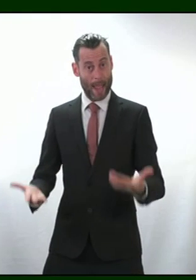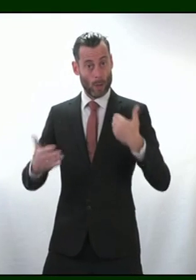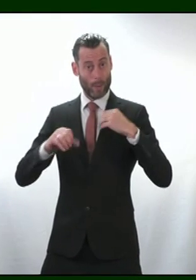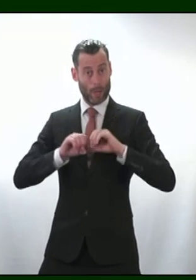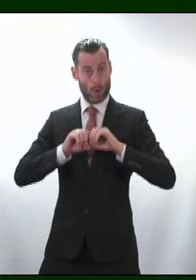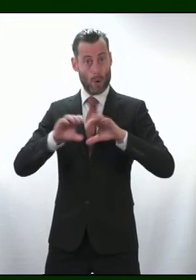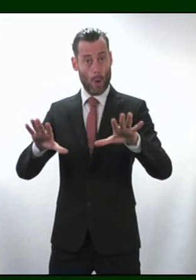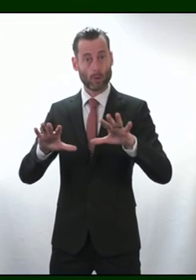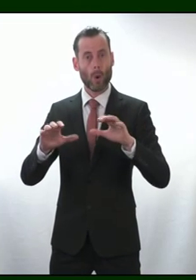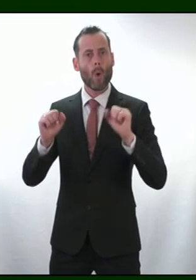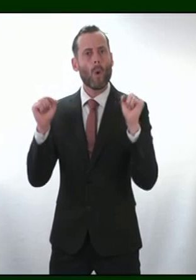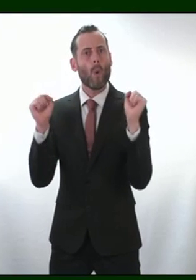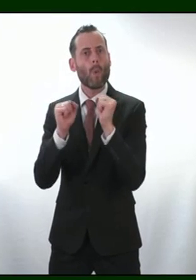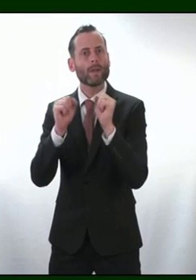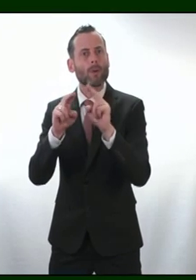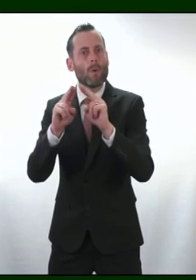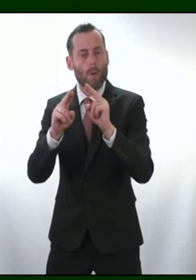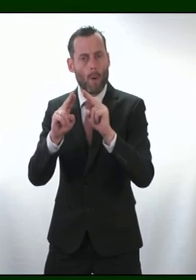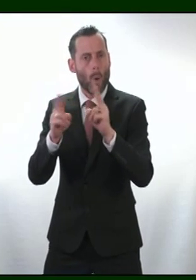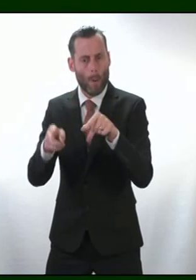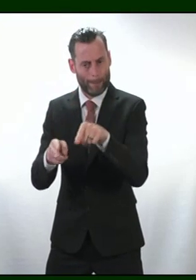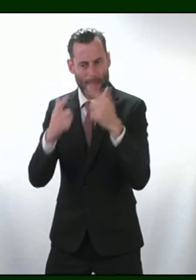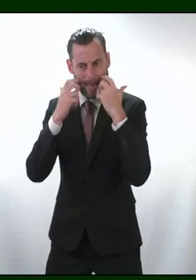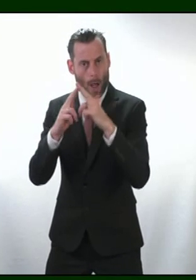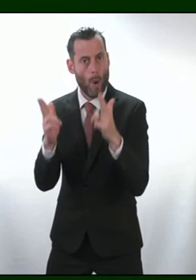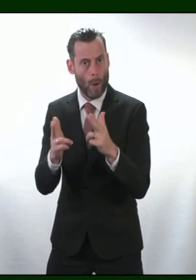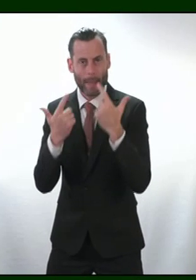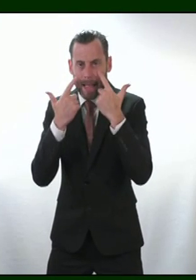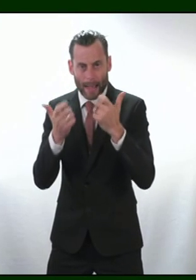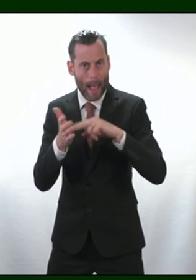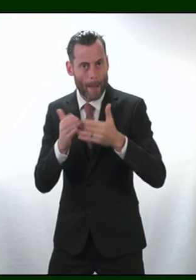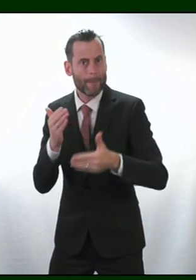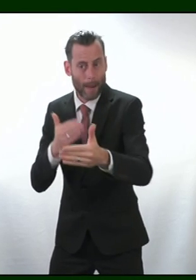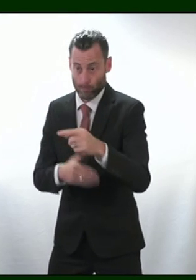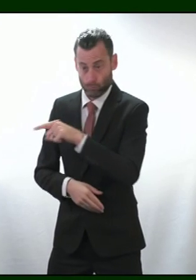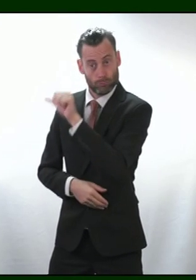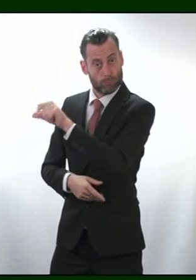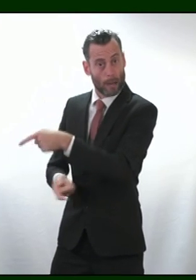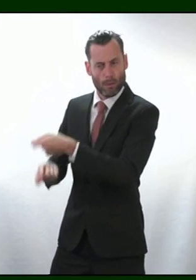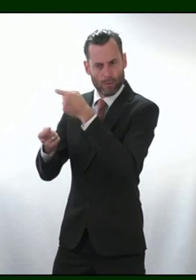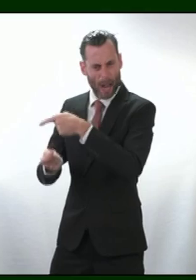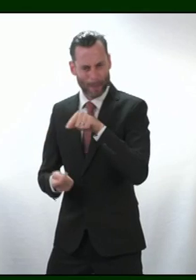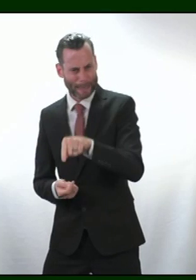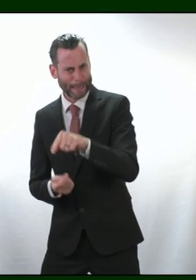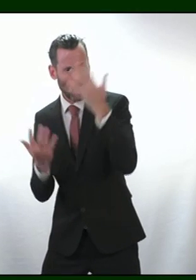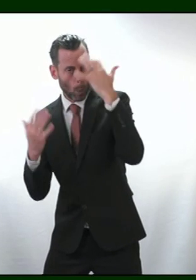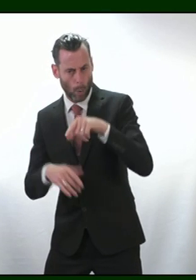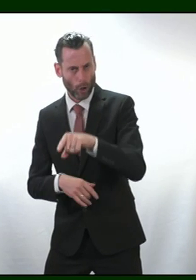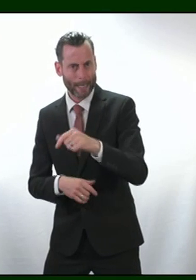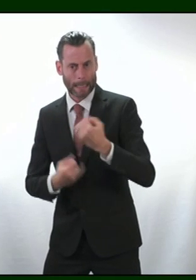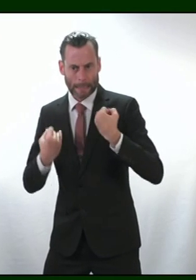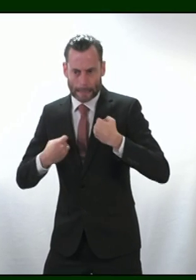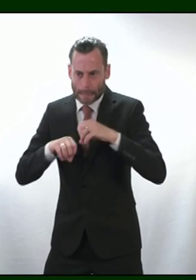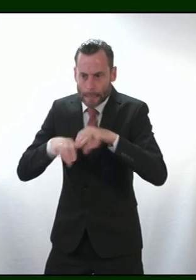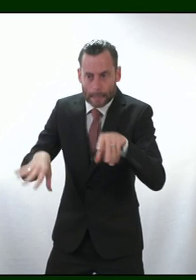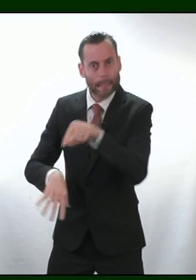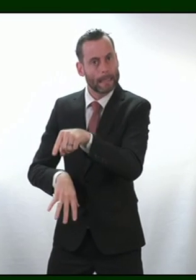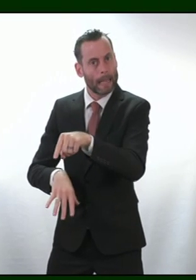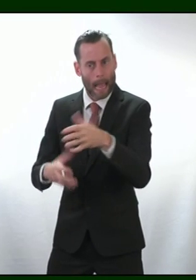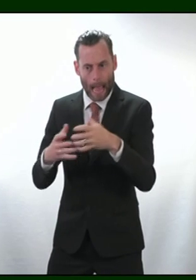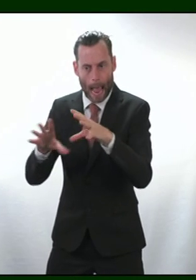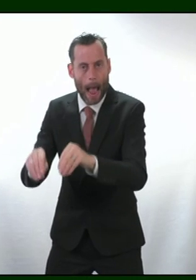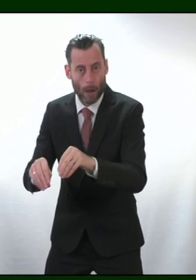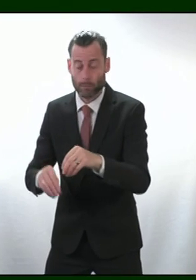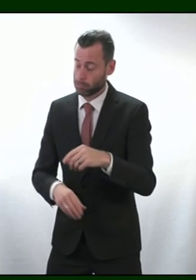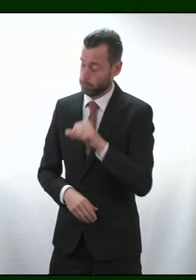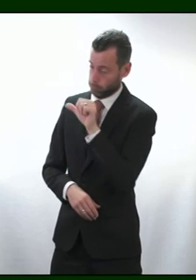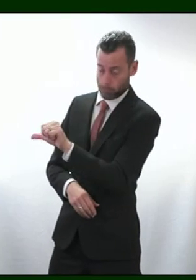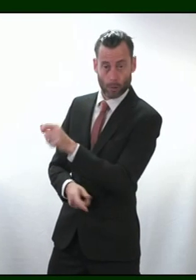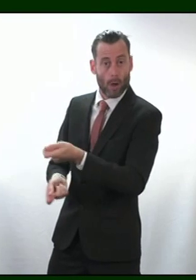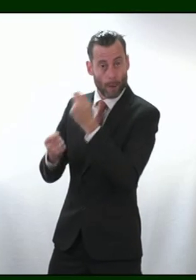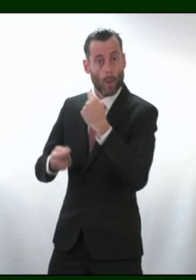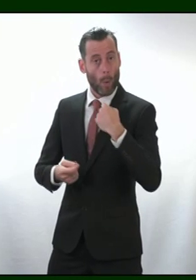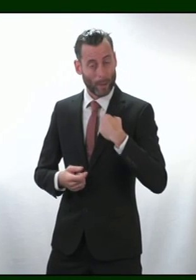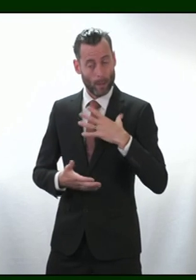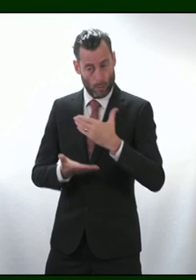She is right to raise the issue of care homes, and we are concerned about infection rates in care homes, but we will do everything we can to ensure that care homes and their workers are protected.